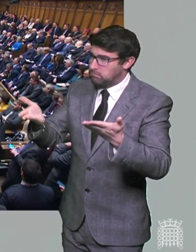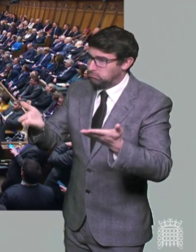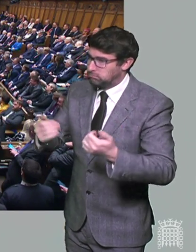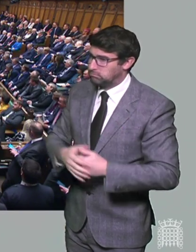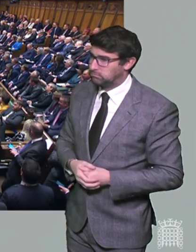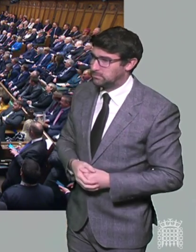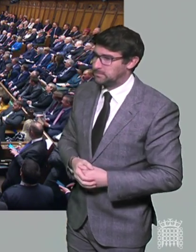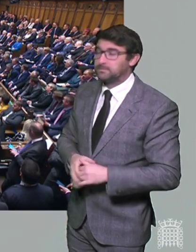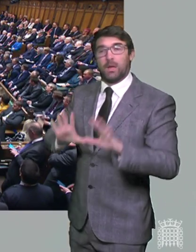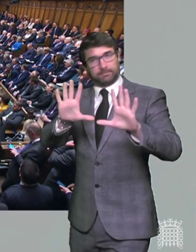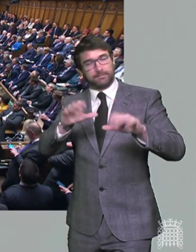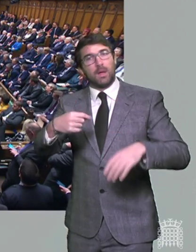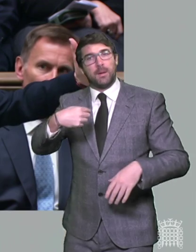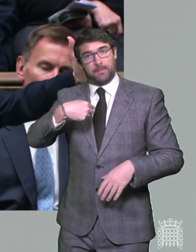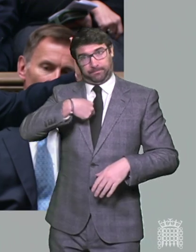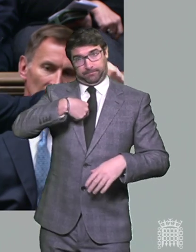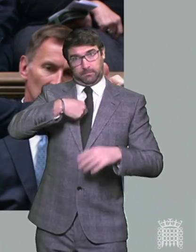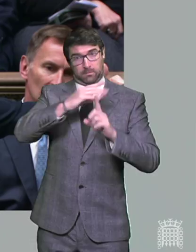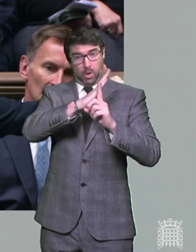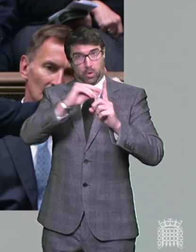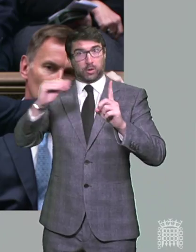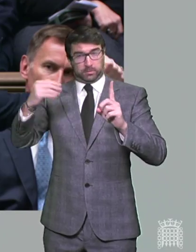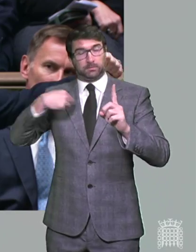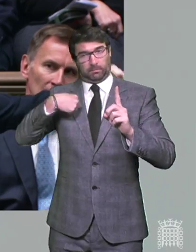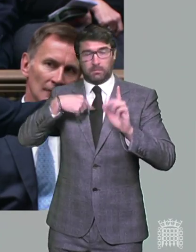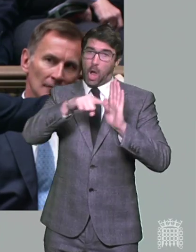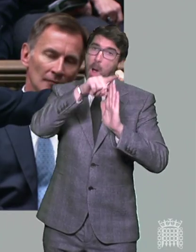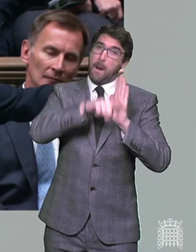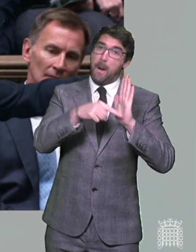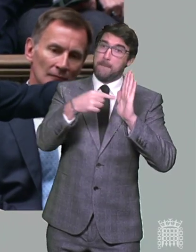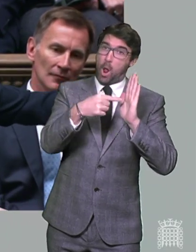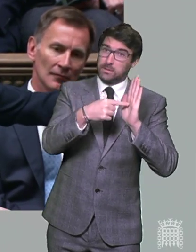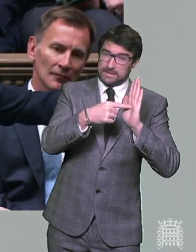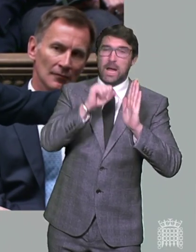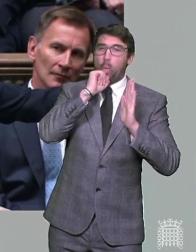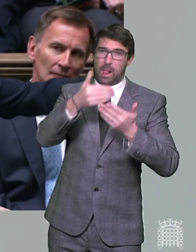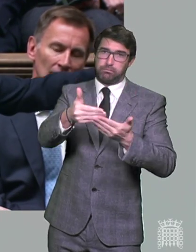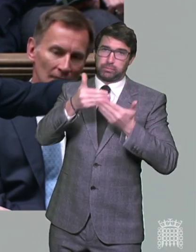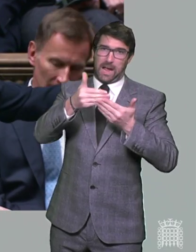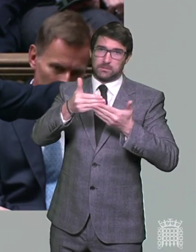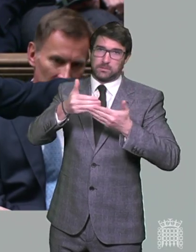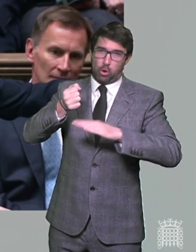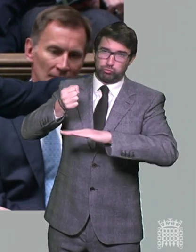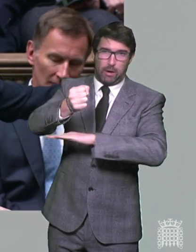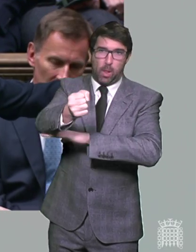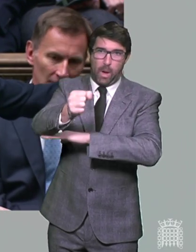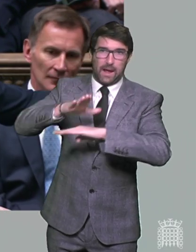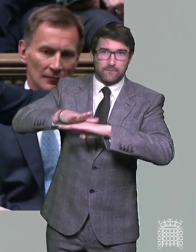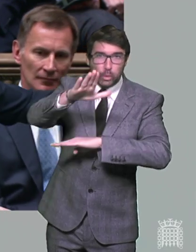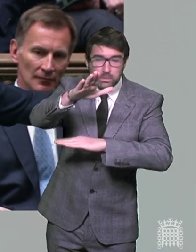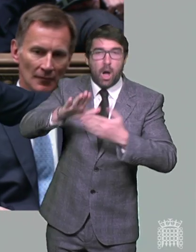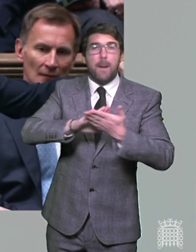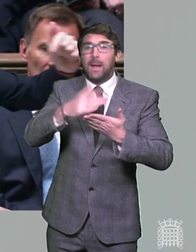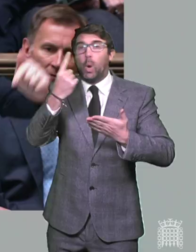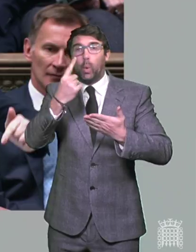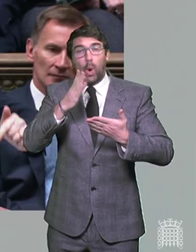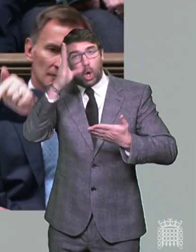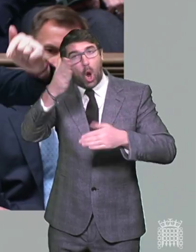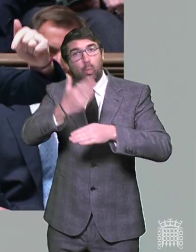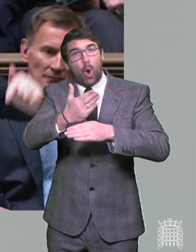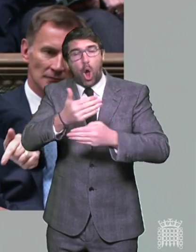We are bringing forward policies that will make sure our railways are protected and that people going to work are protected.